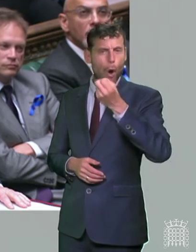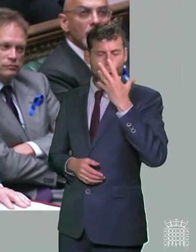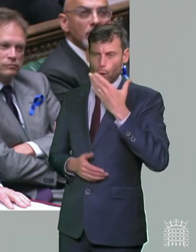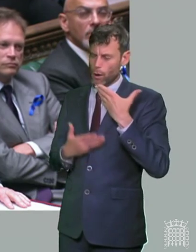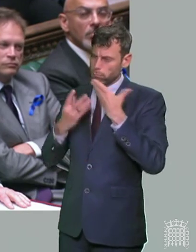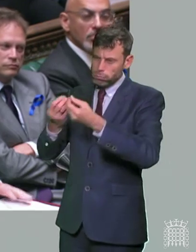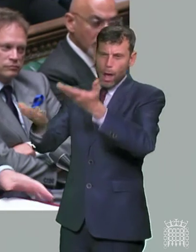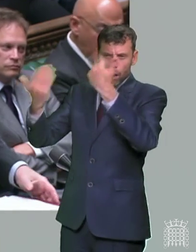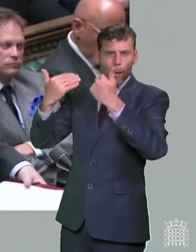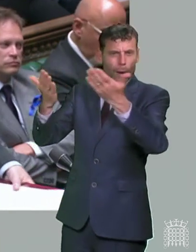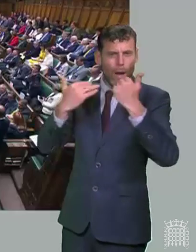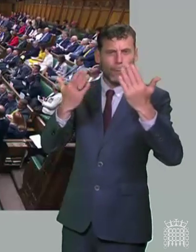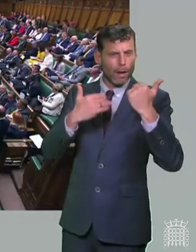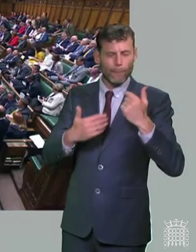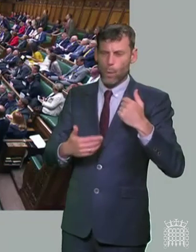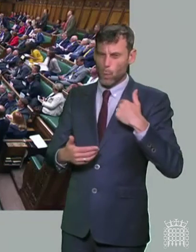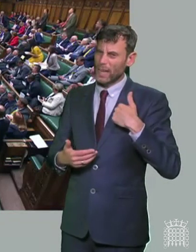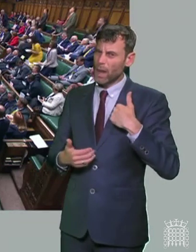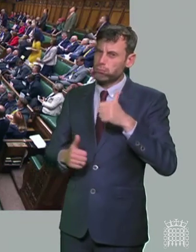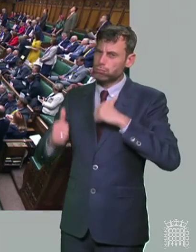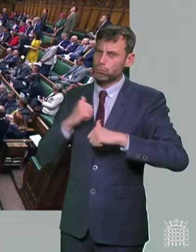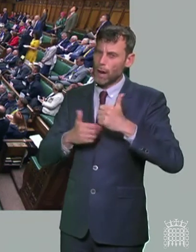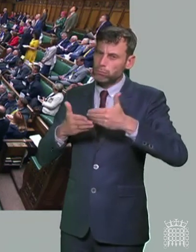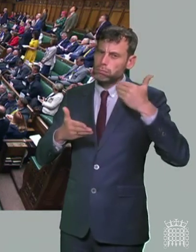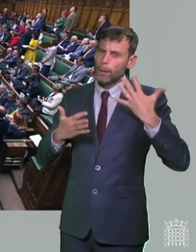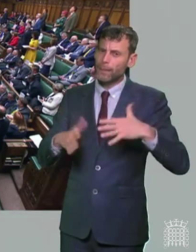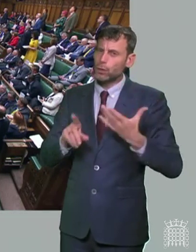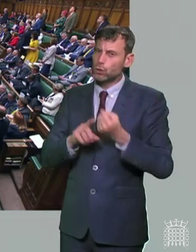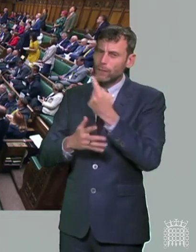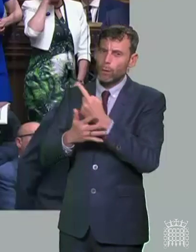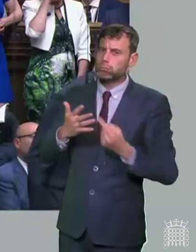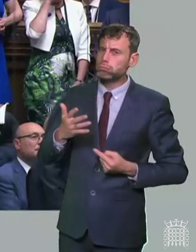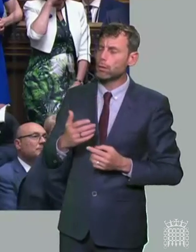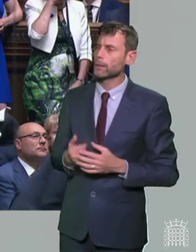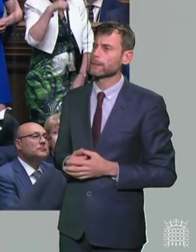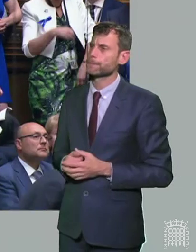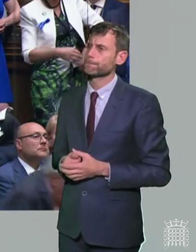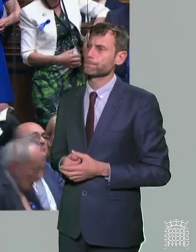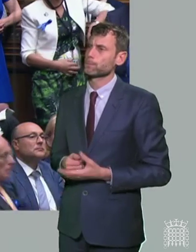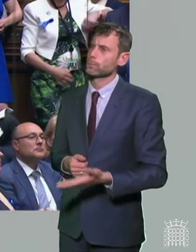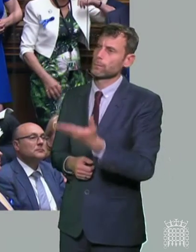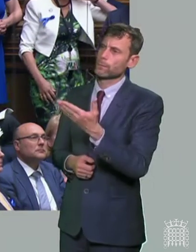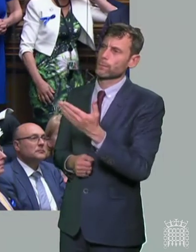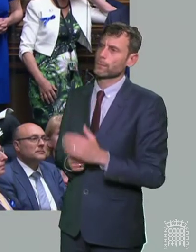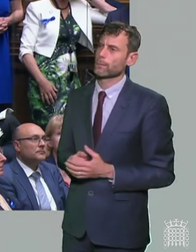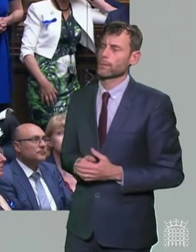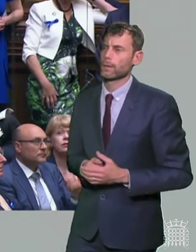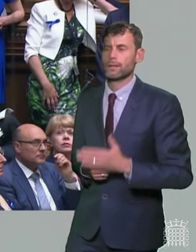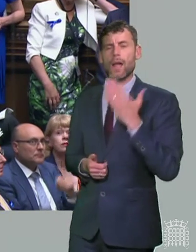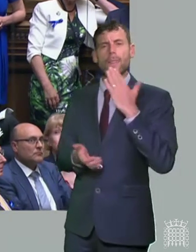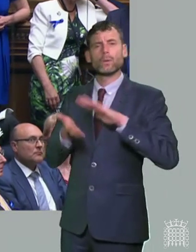We have a record to be very proud of.